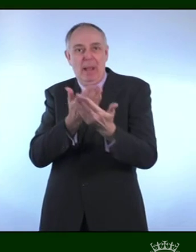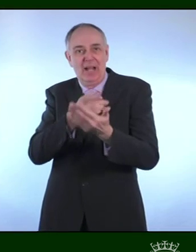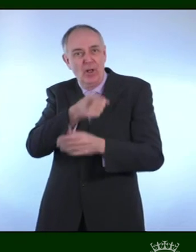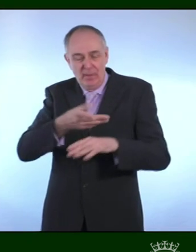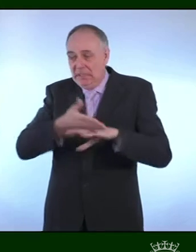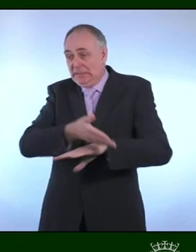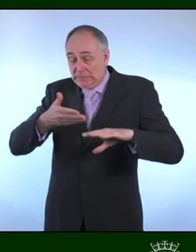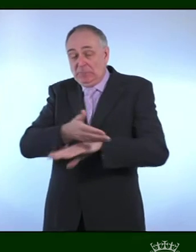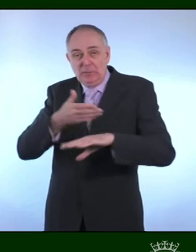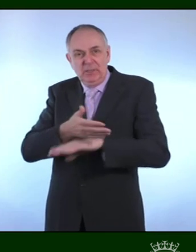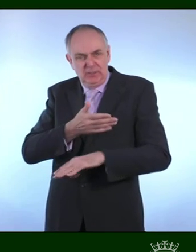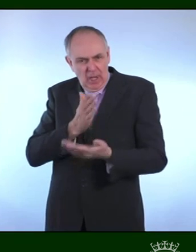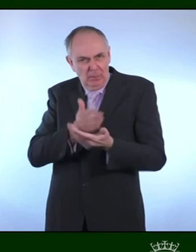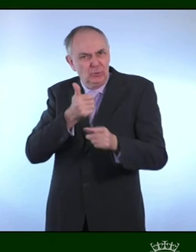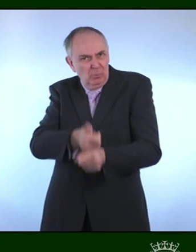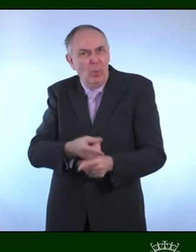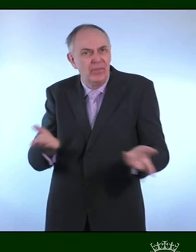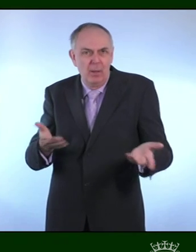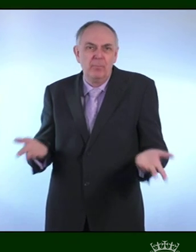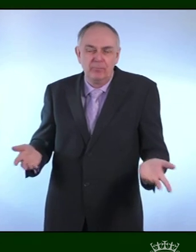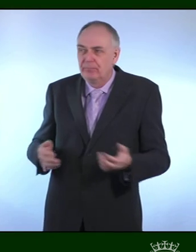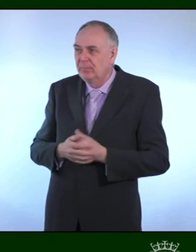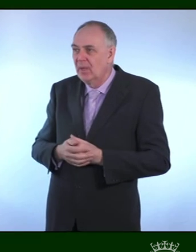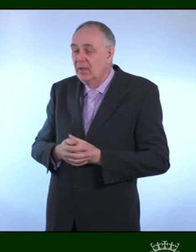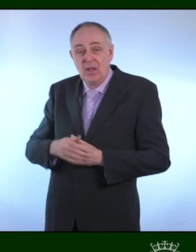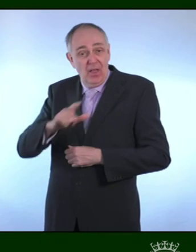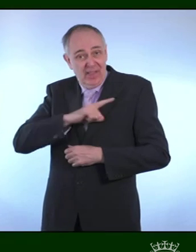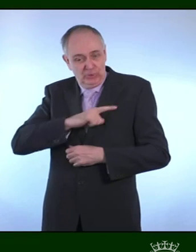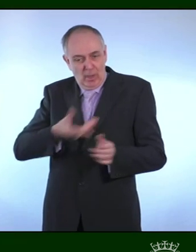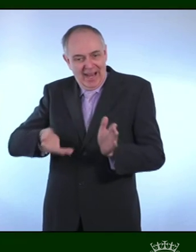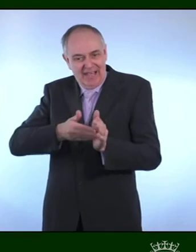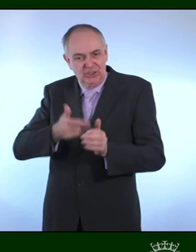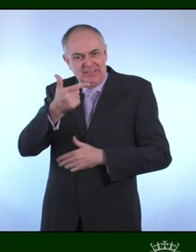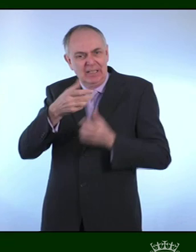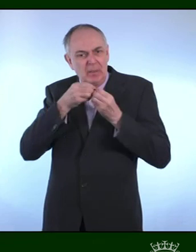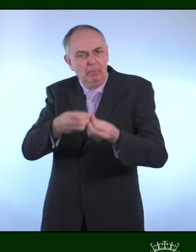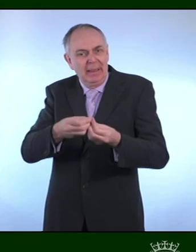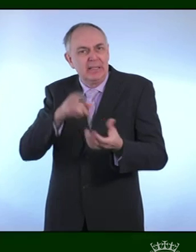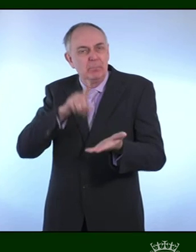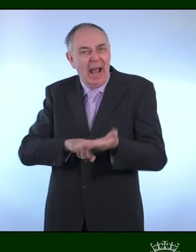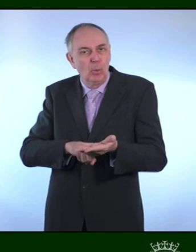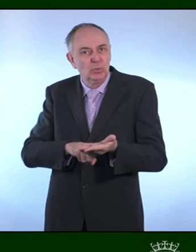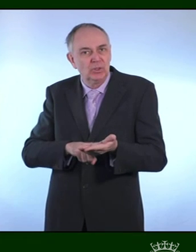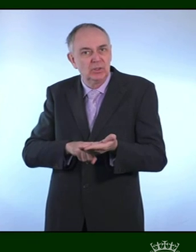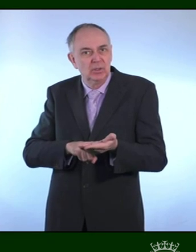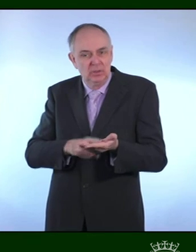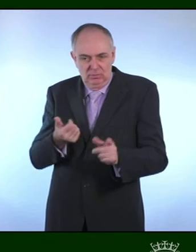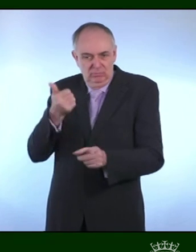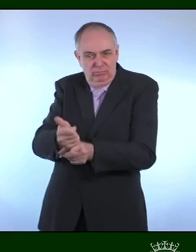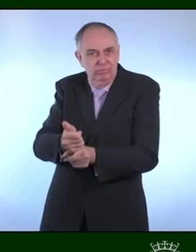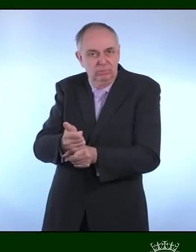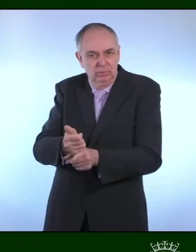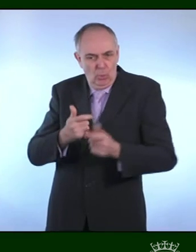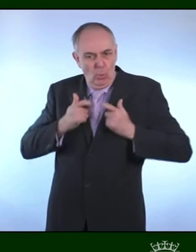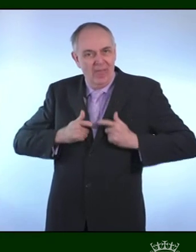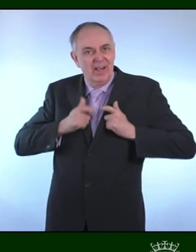And yes, we will support them, and that is why we are putting another £7 billion, as I said just now, into our welfare system.